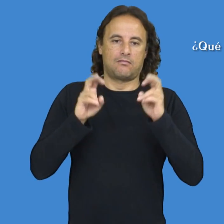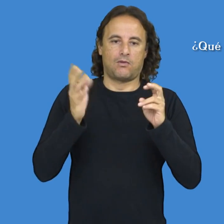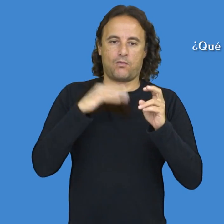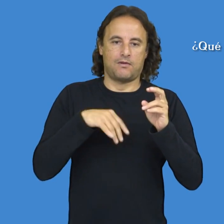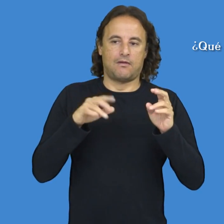haber no